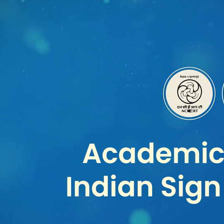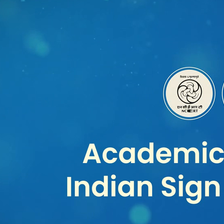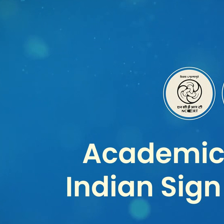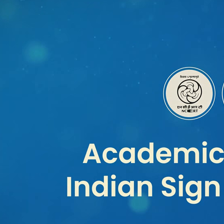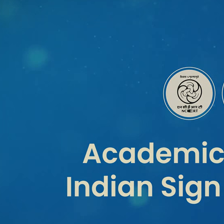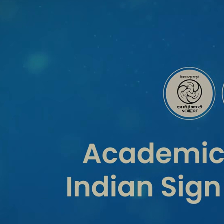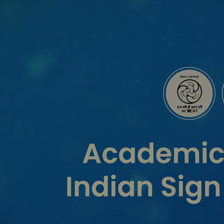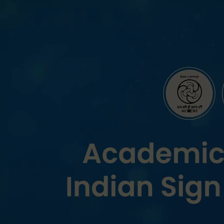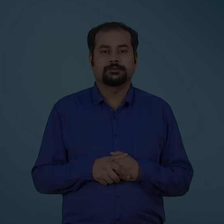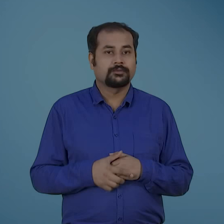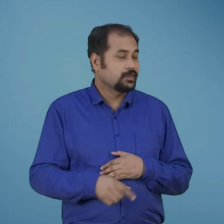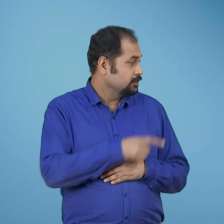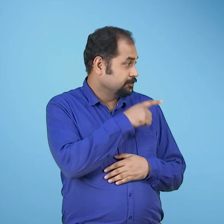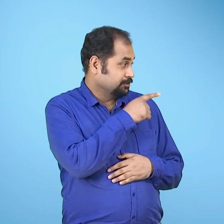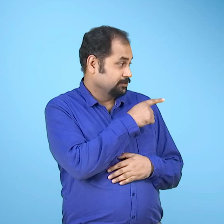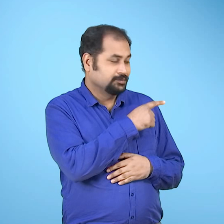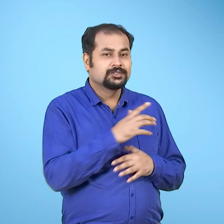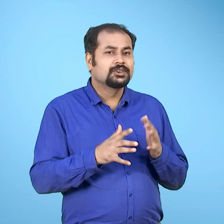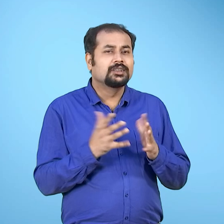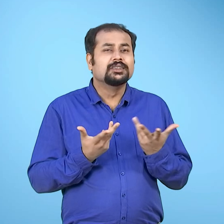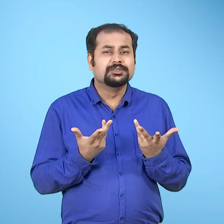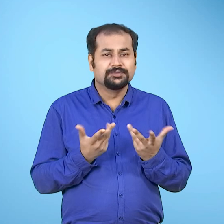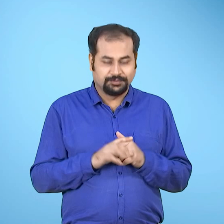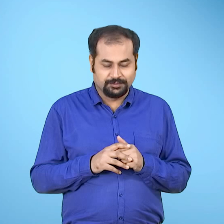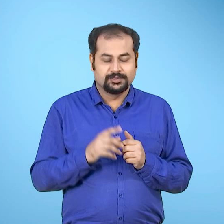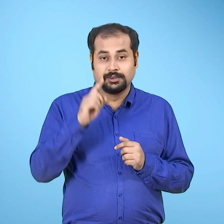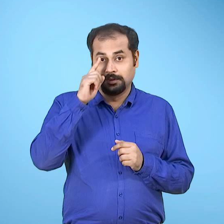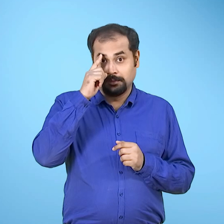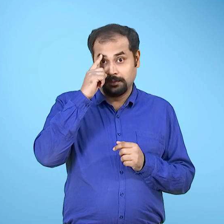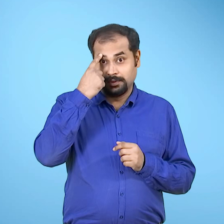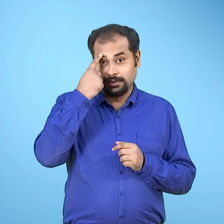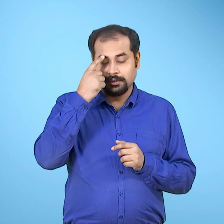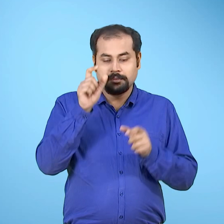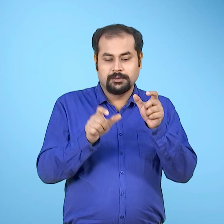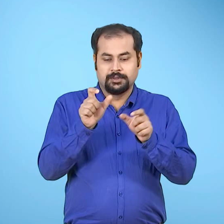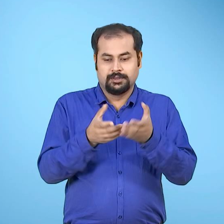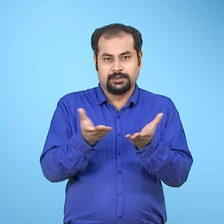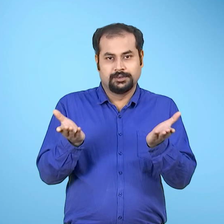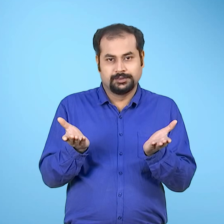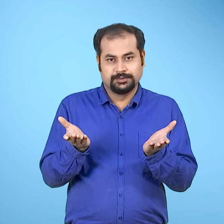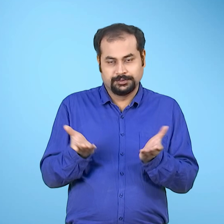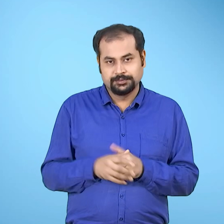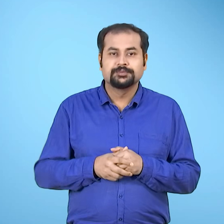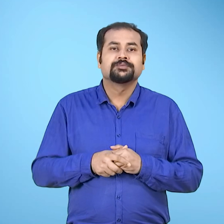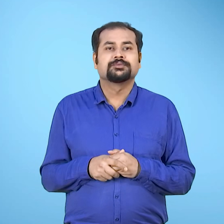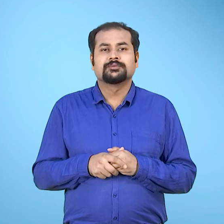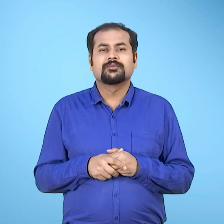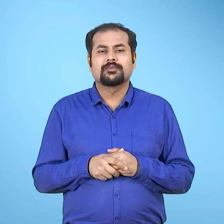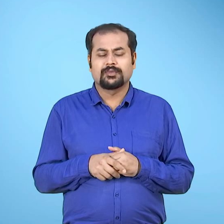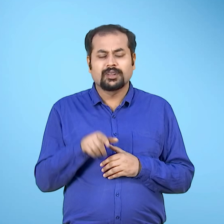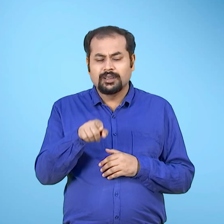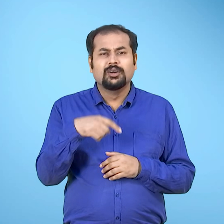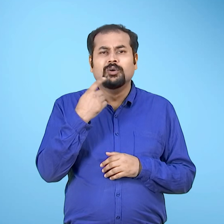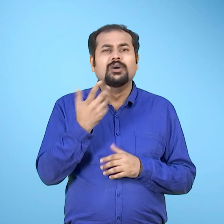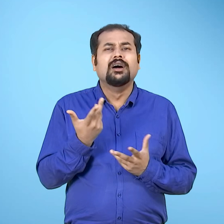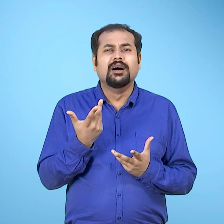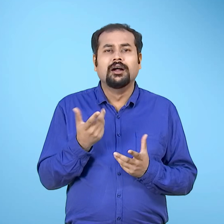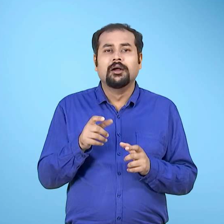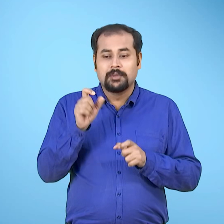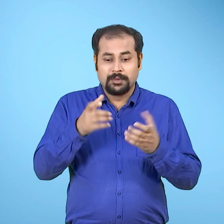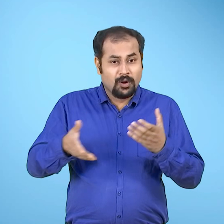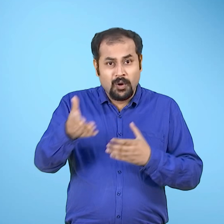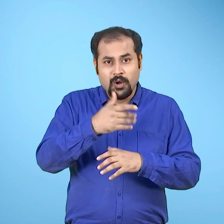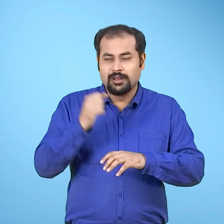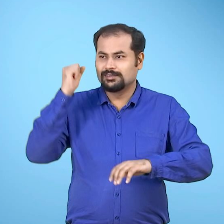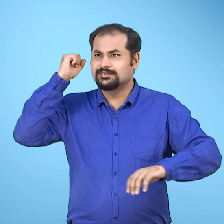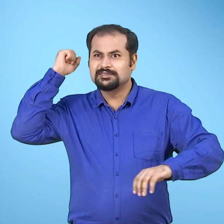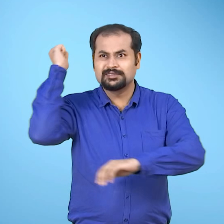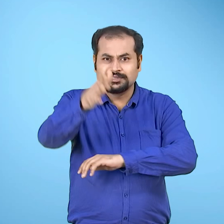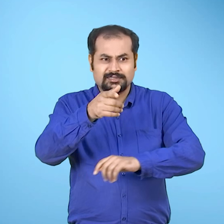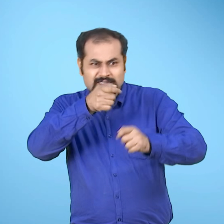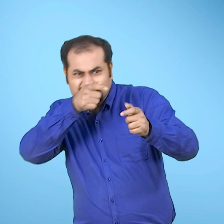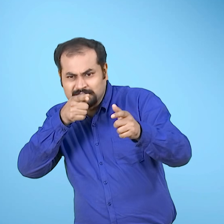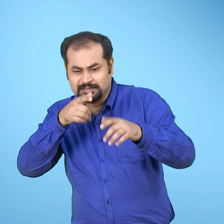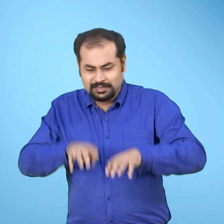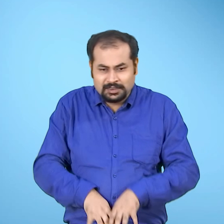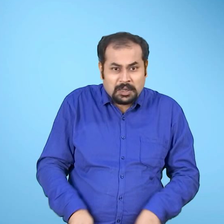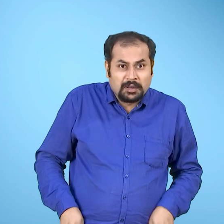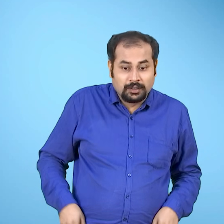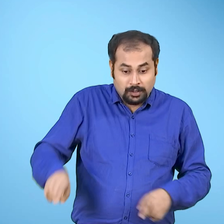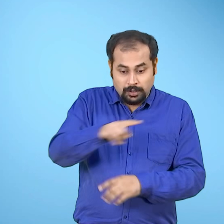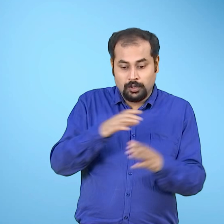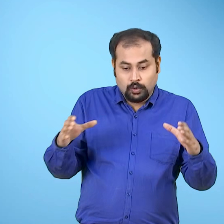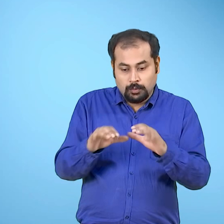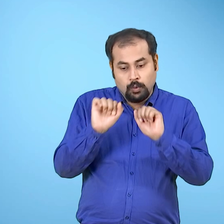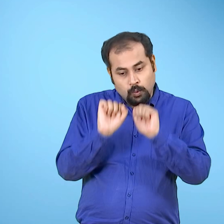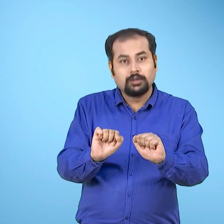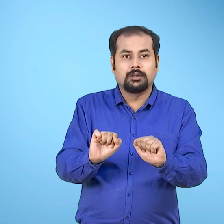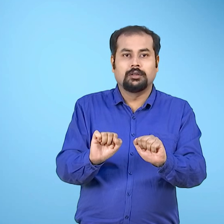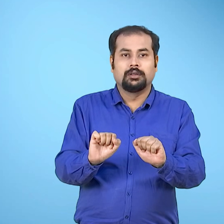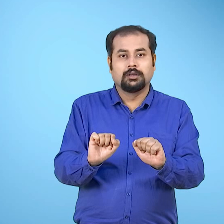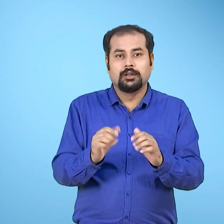Mongol This sign refers to the Mongols. Mongols were a pastoral and hunter-gatherer tribe that inhabited the grasslands